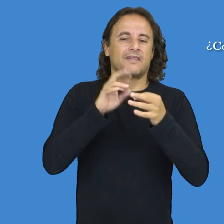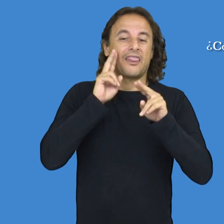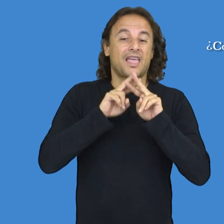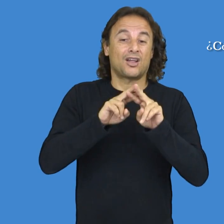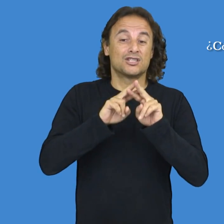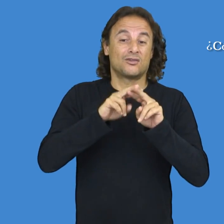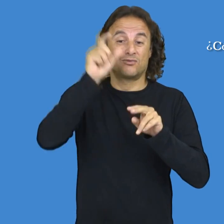revisar